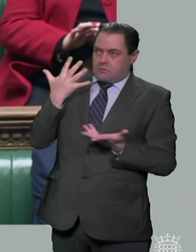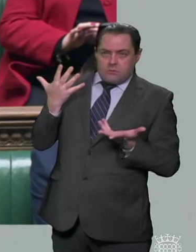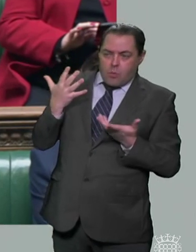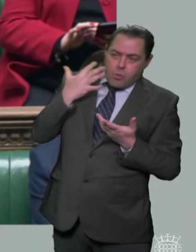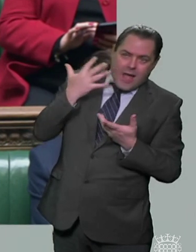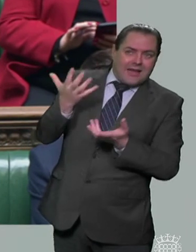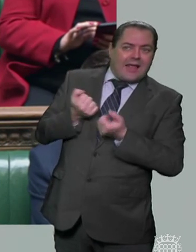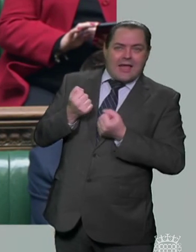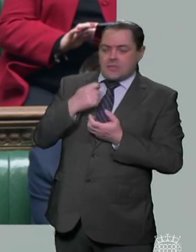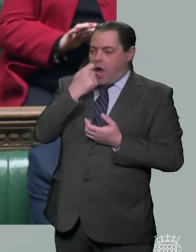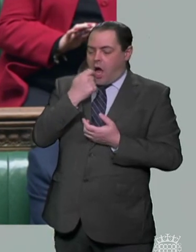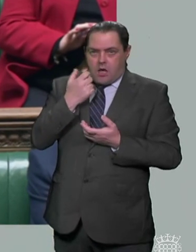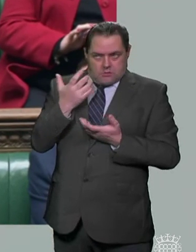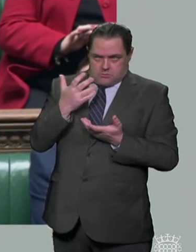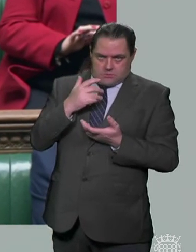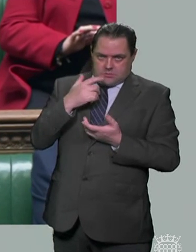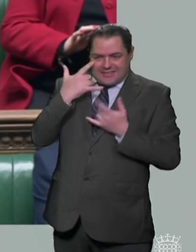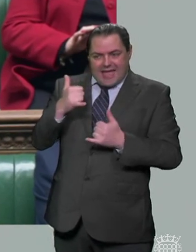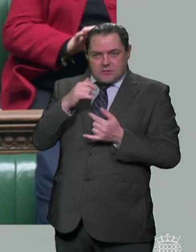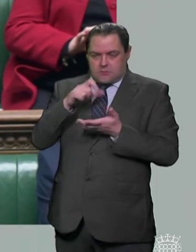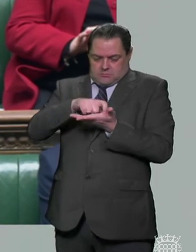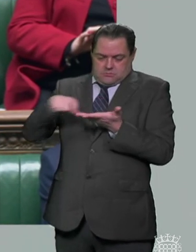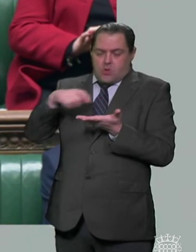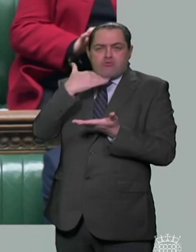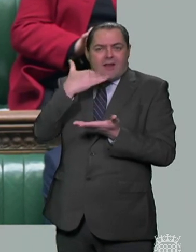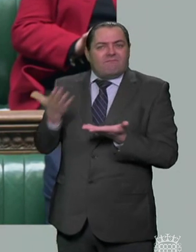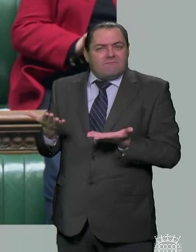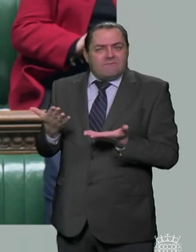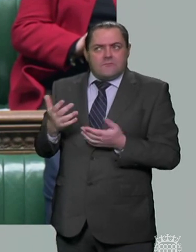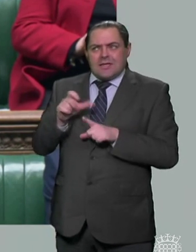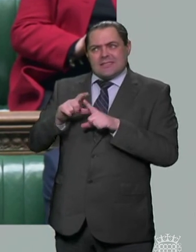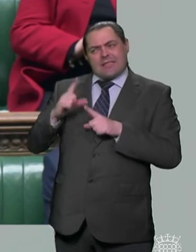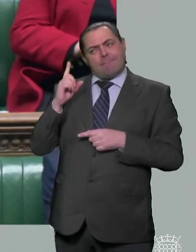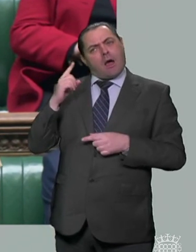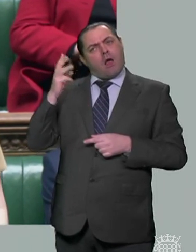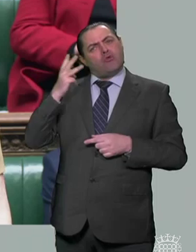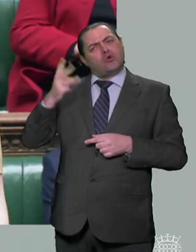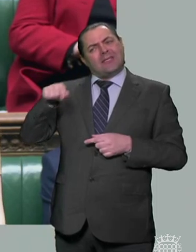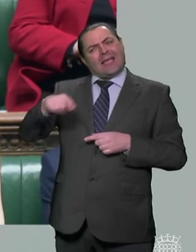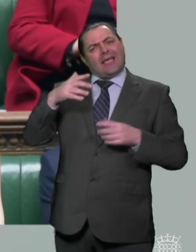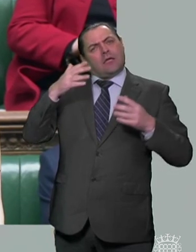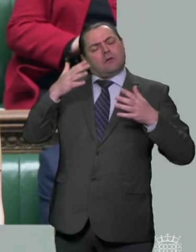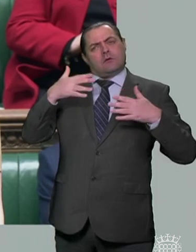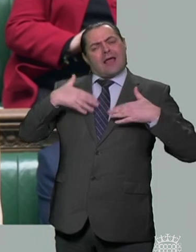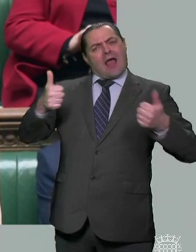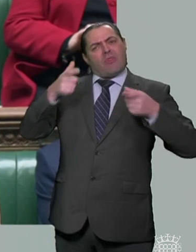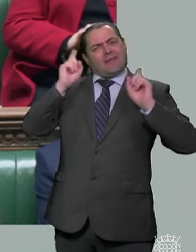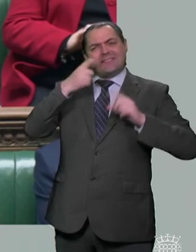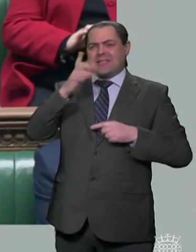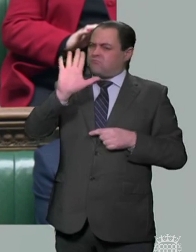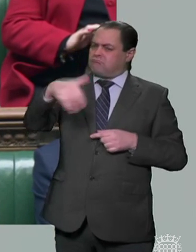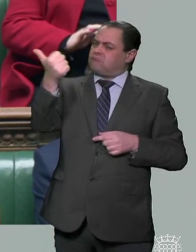So why did the Health Secretary claim on 13 December that there is “no shortage” of actual tests?